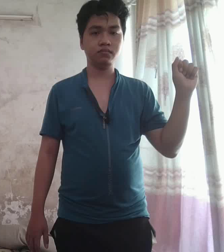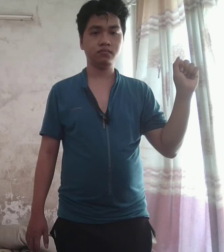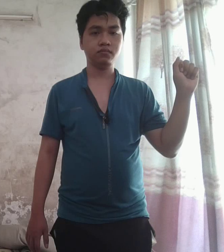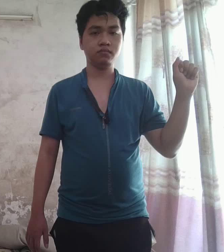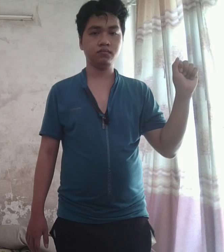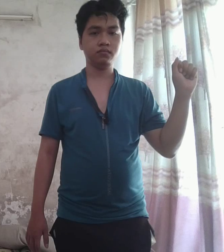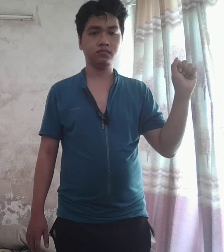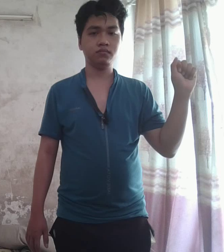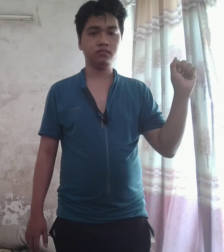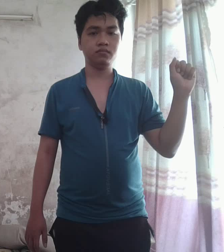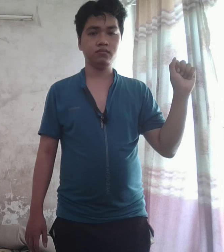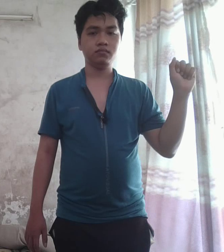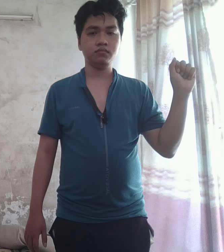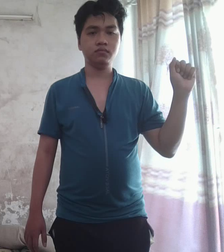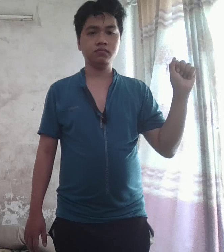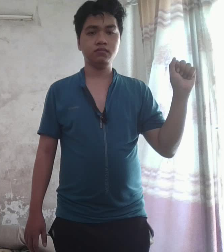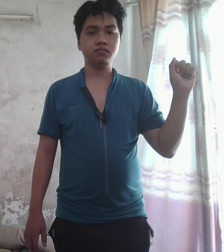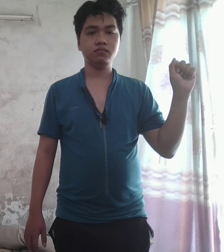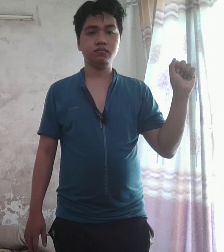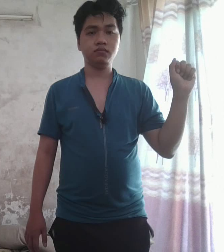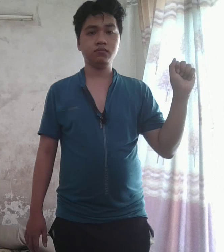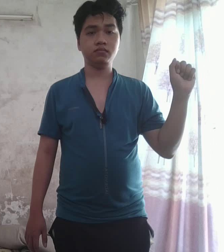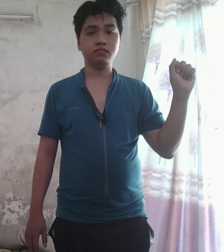a